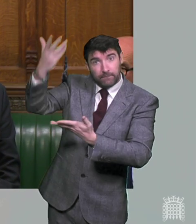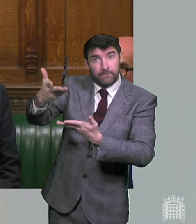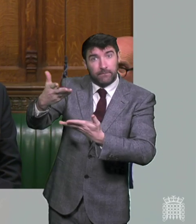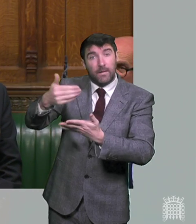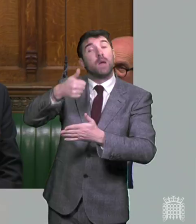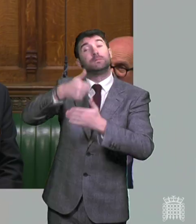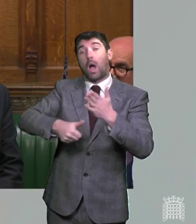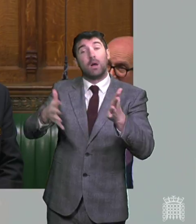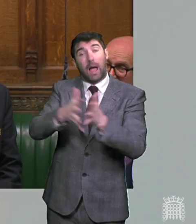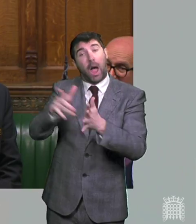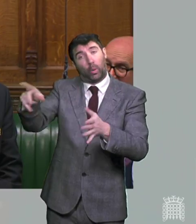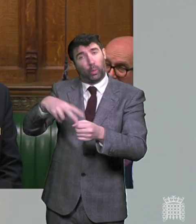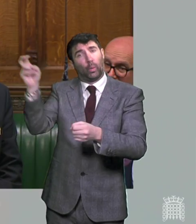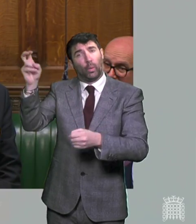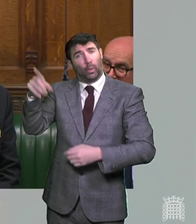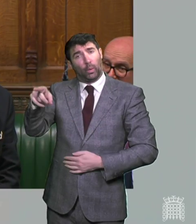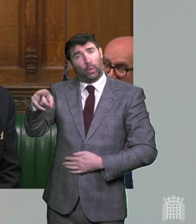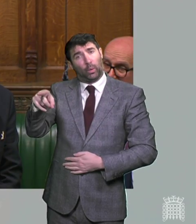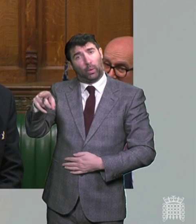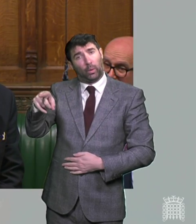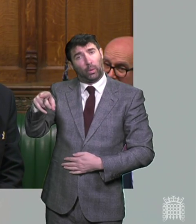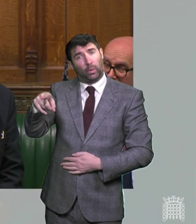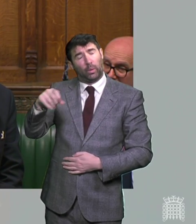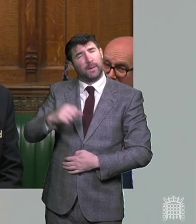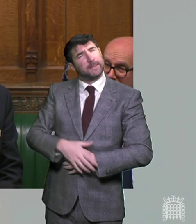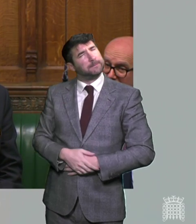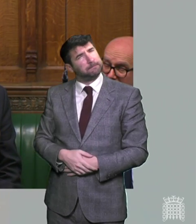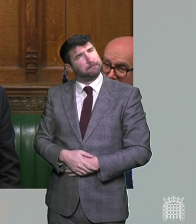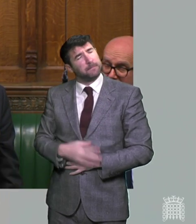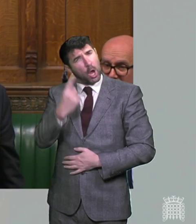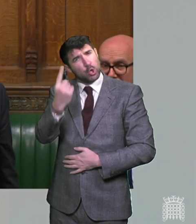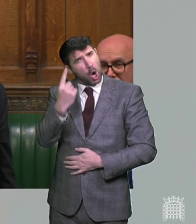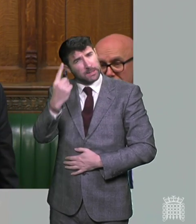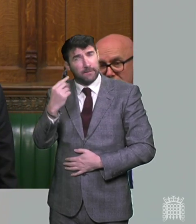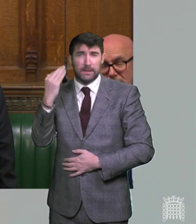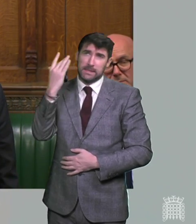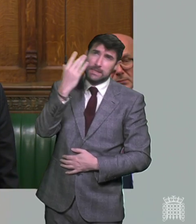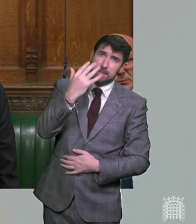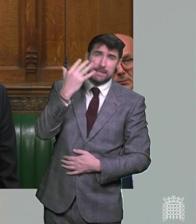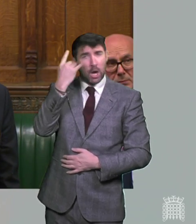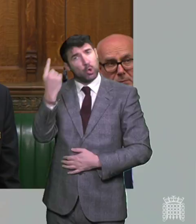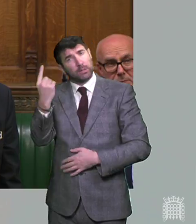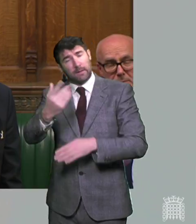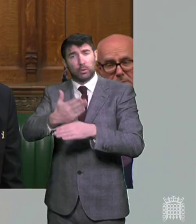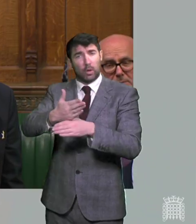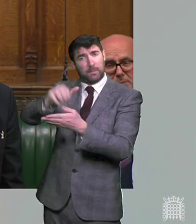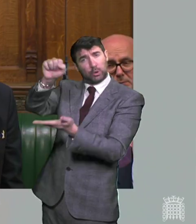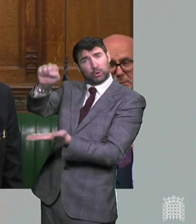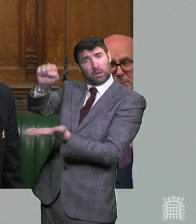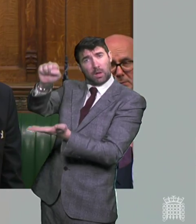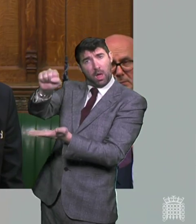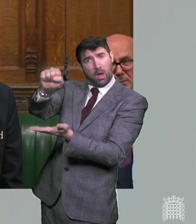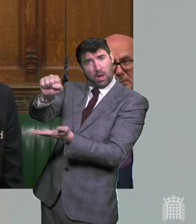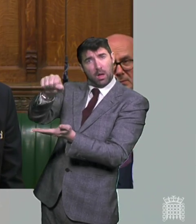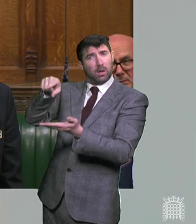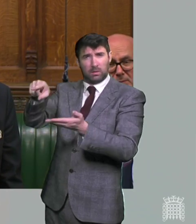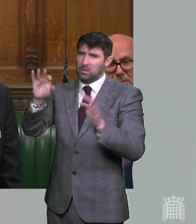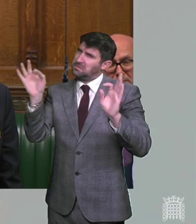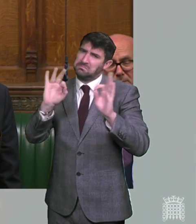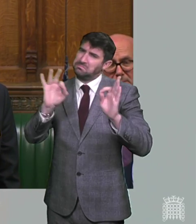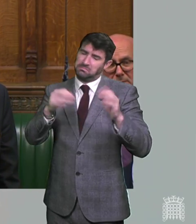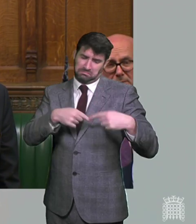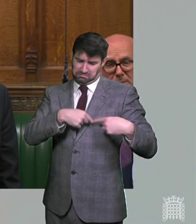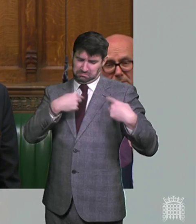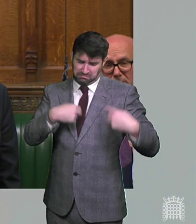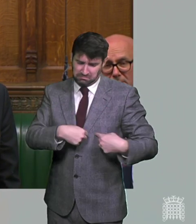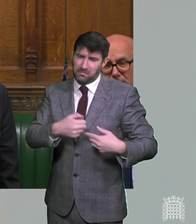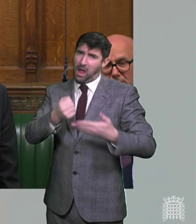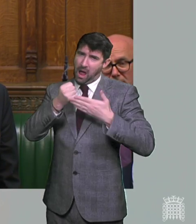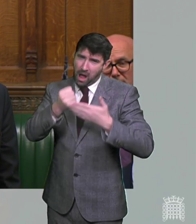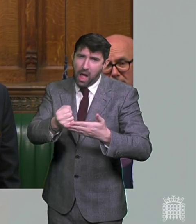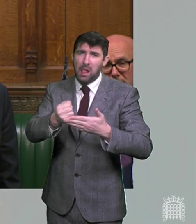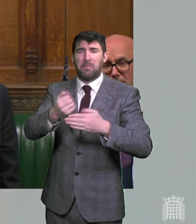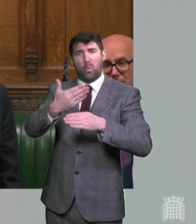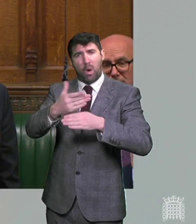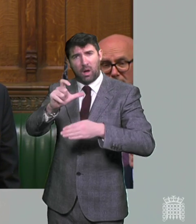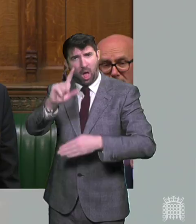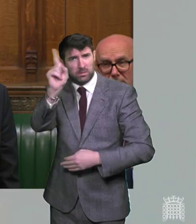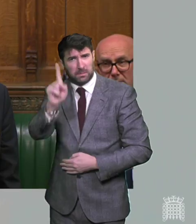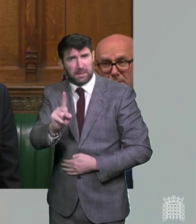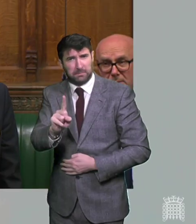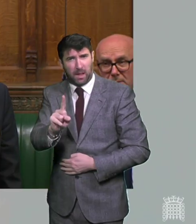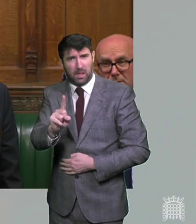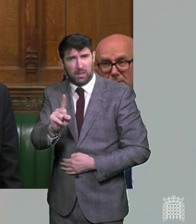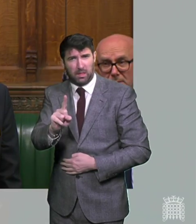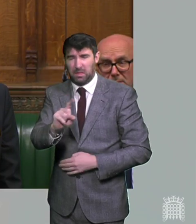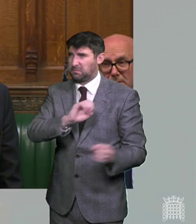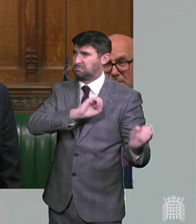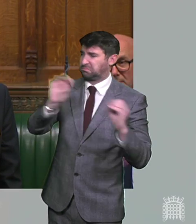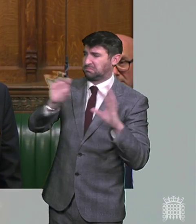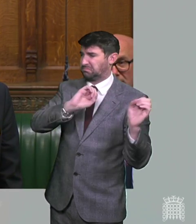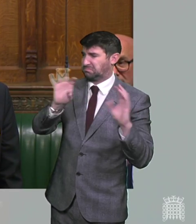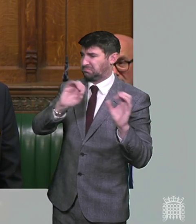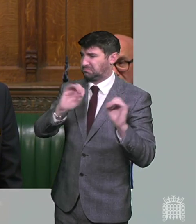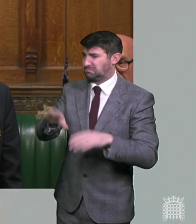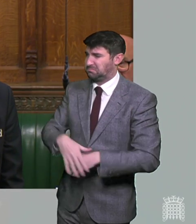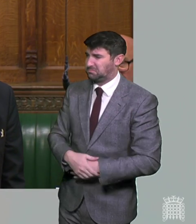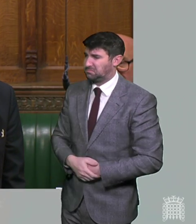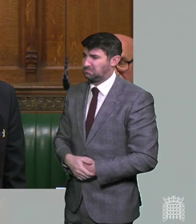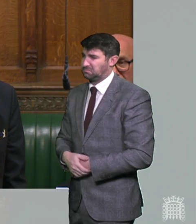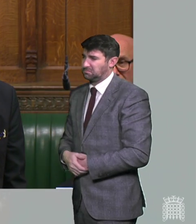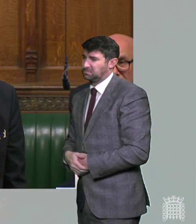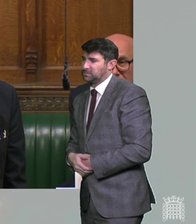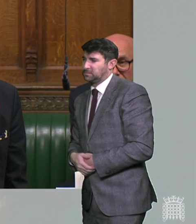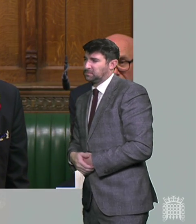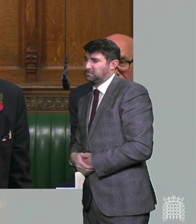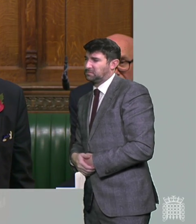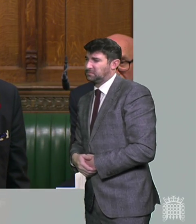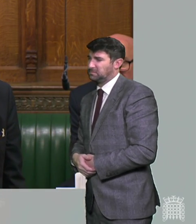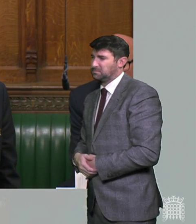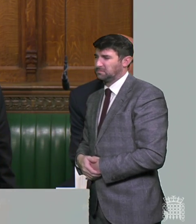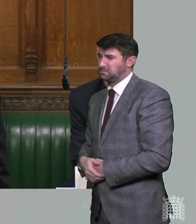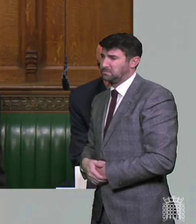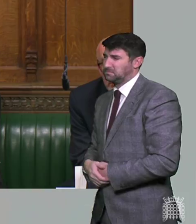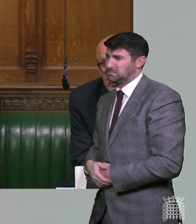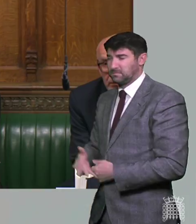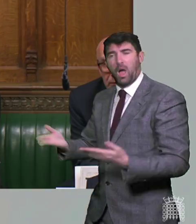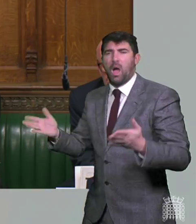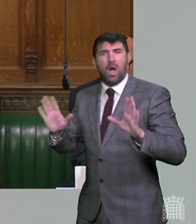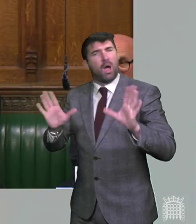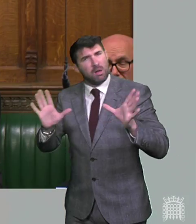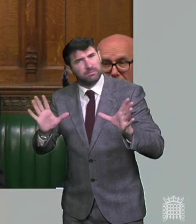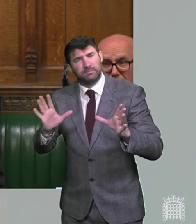When he reflects on that, will he think about why, when he was Chancellor, he did not help ordinary working people as well as he could?